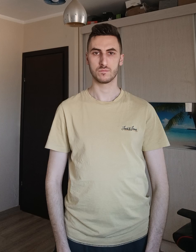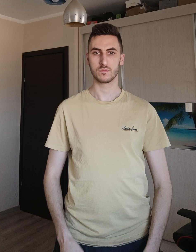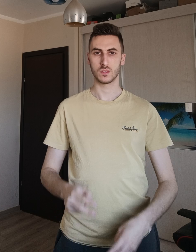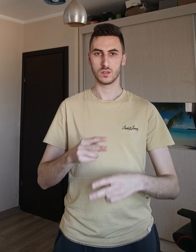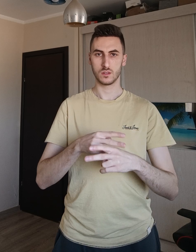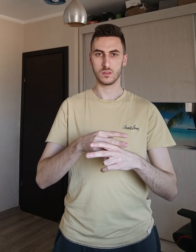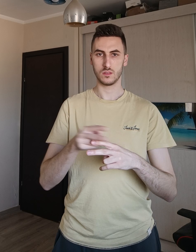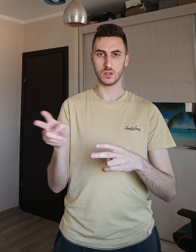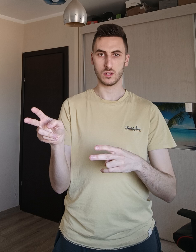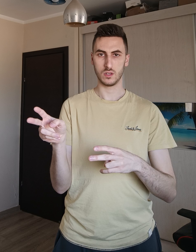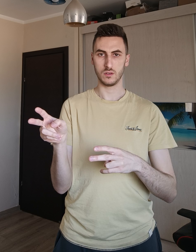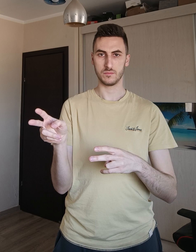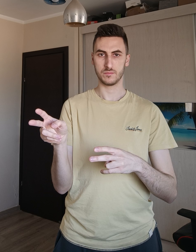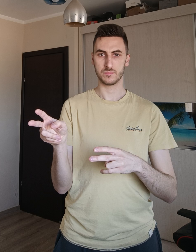נקי